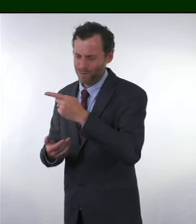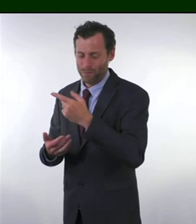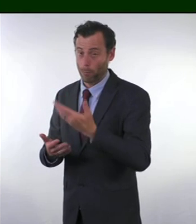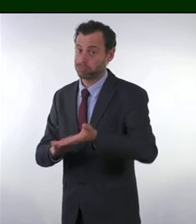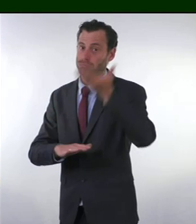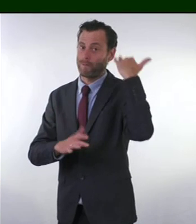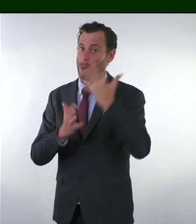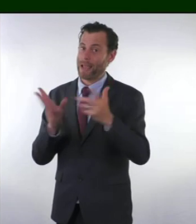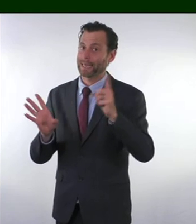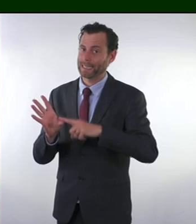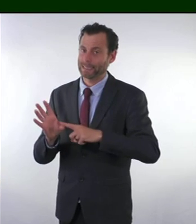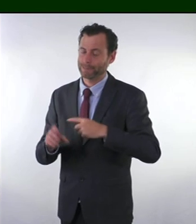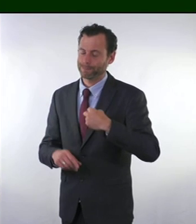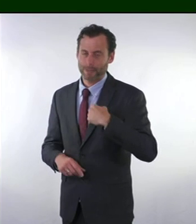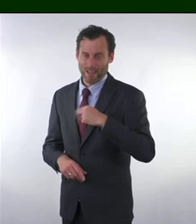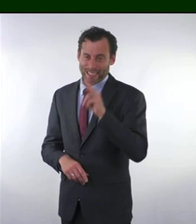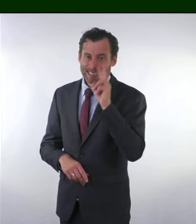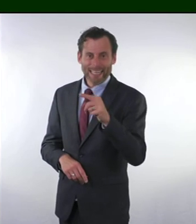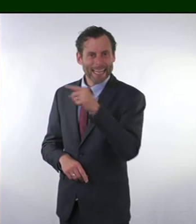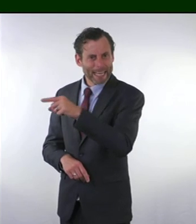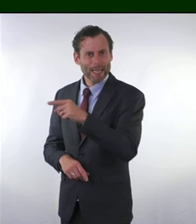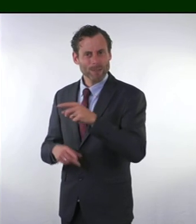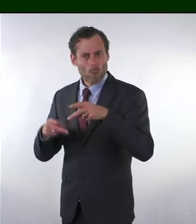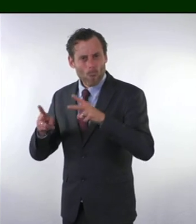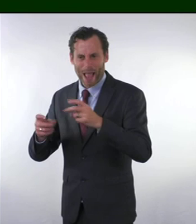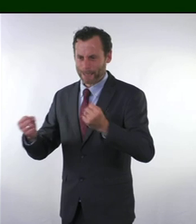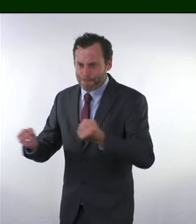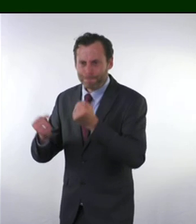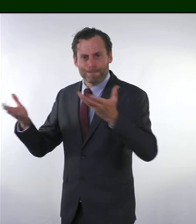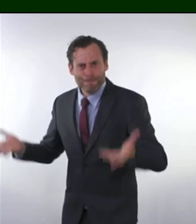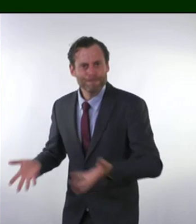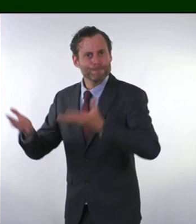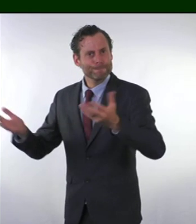I have followed his campaigns with interest and with support.